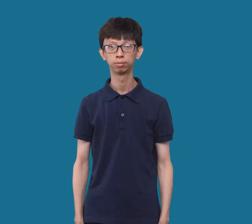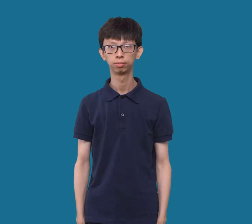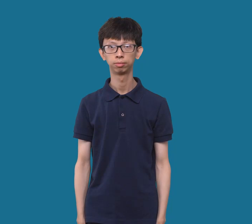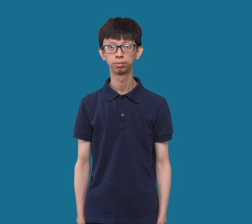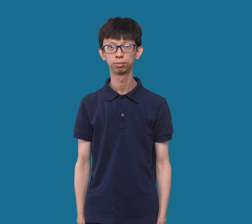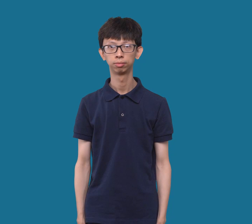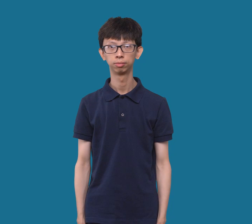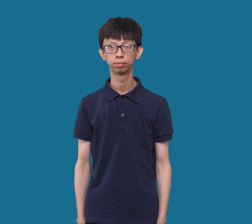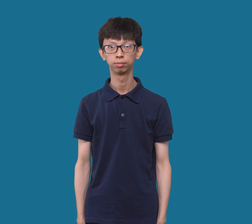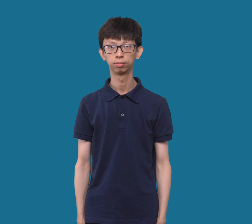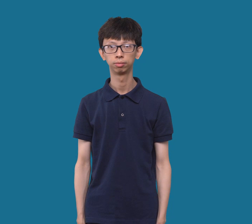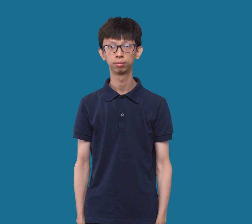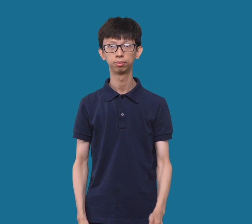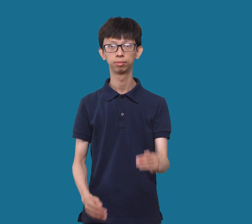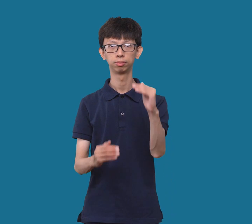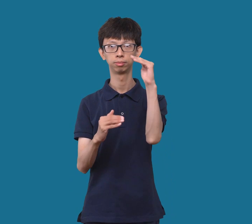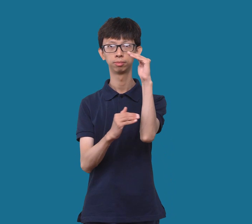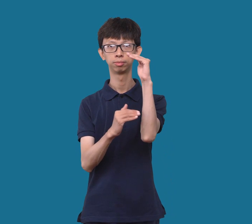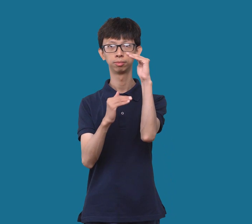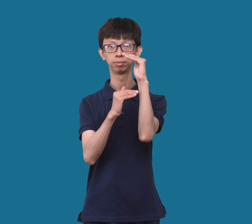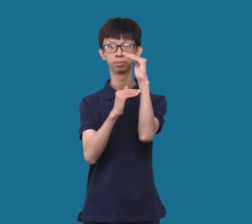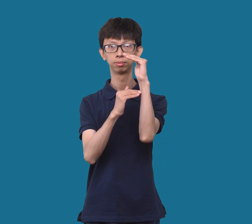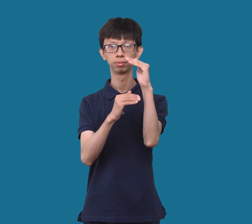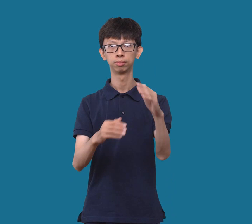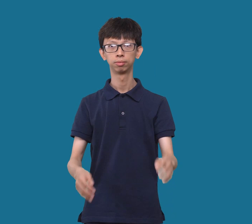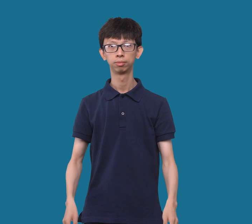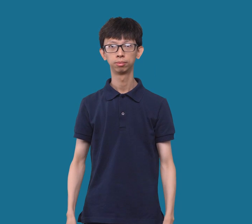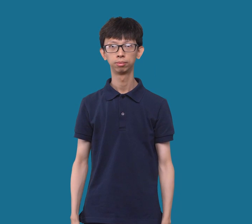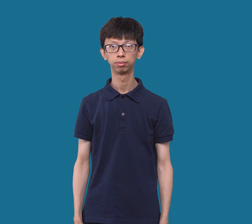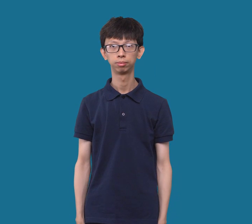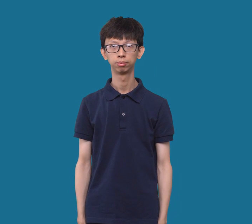nhà tầng